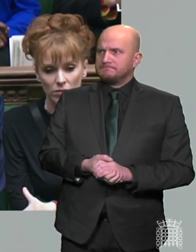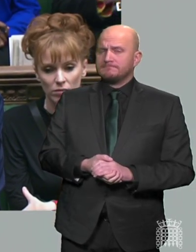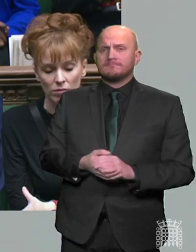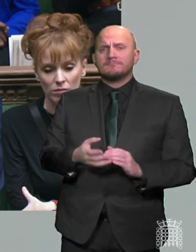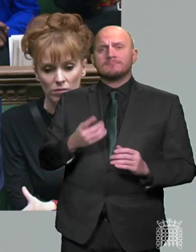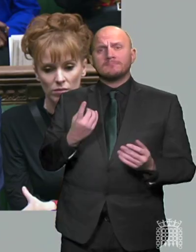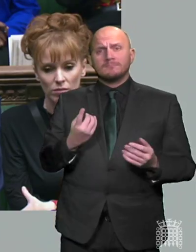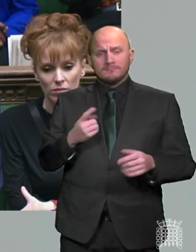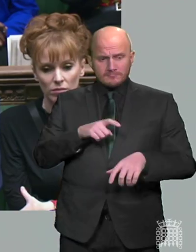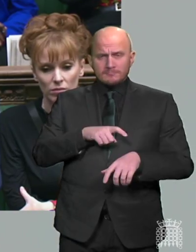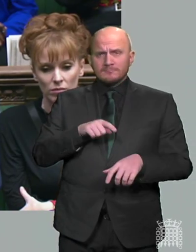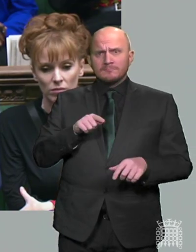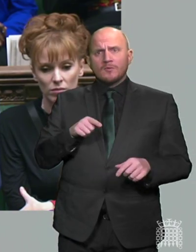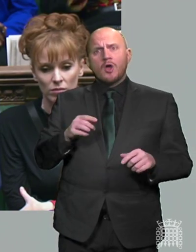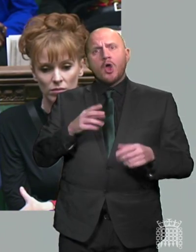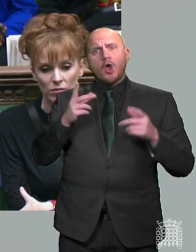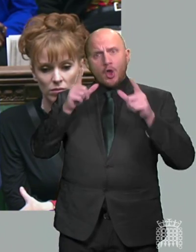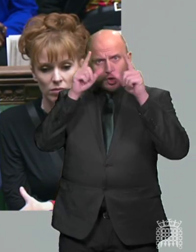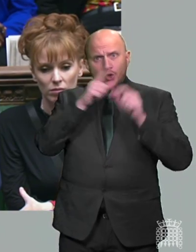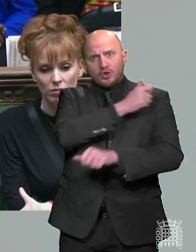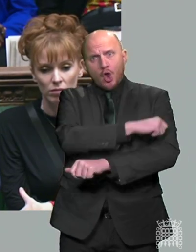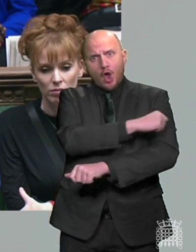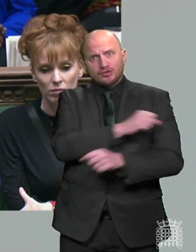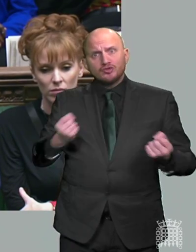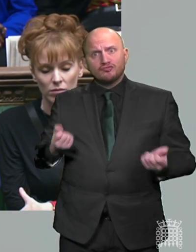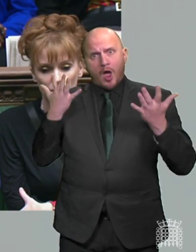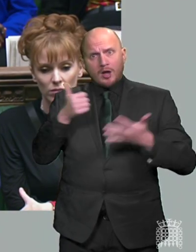In 12 hours’ time, there is a nurses strike.